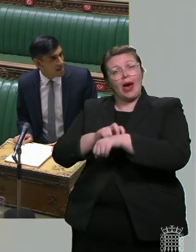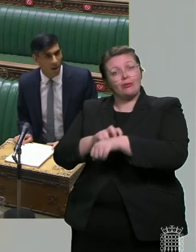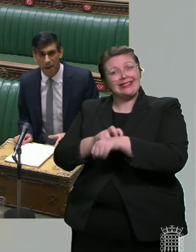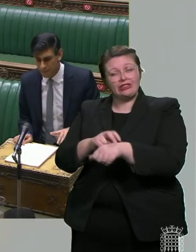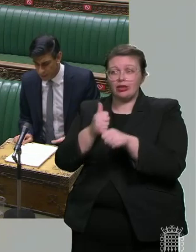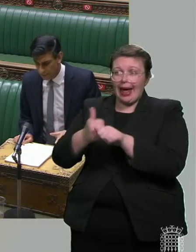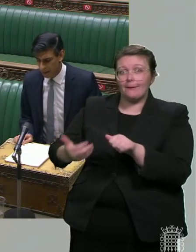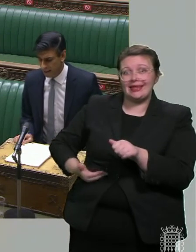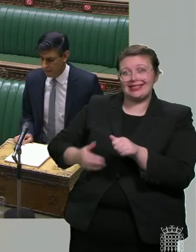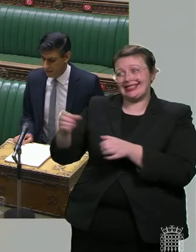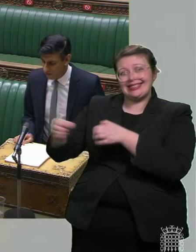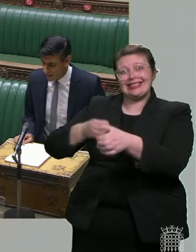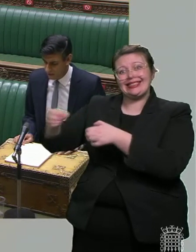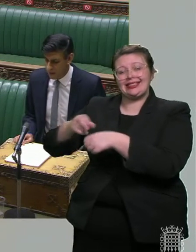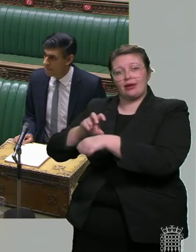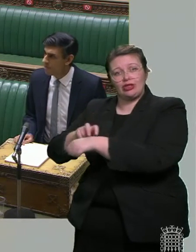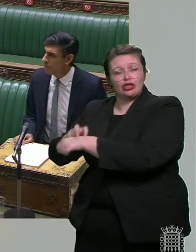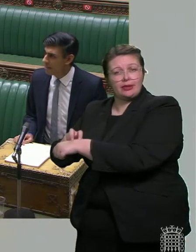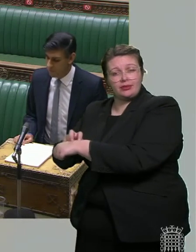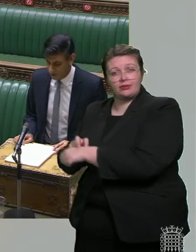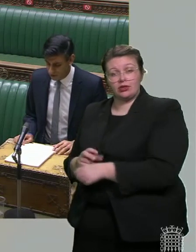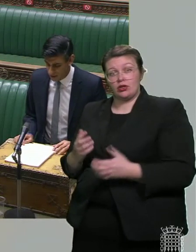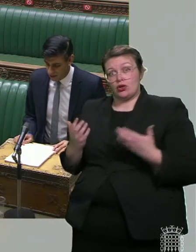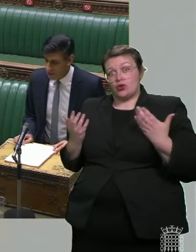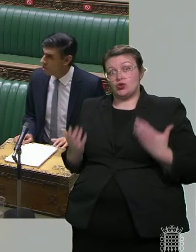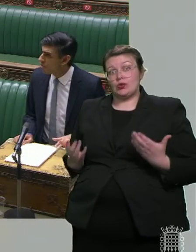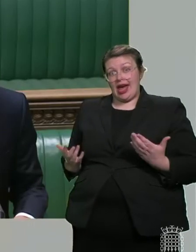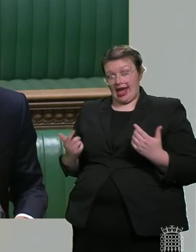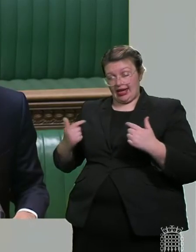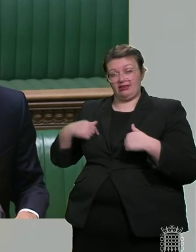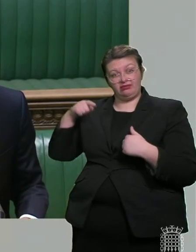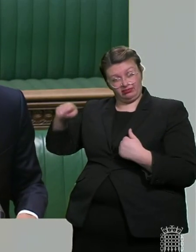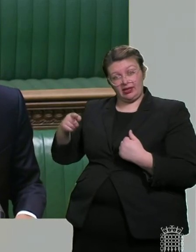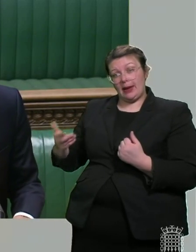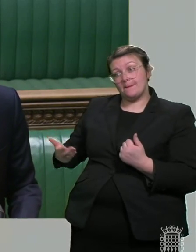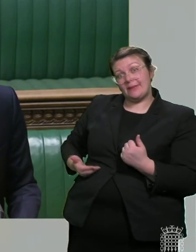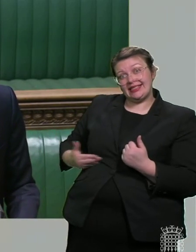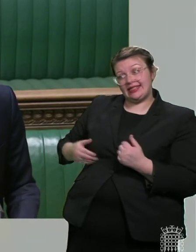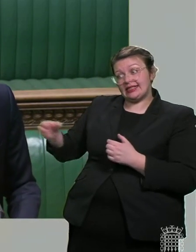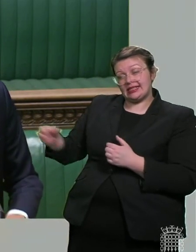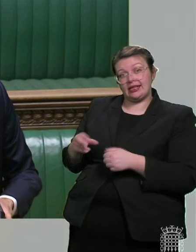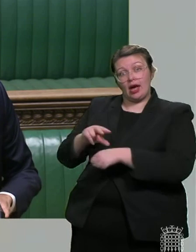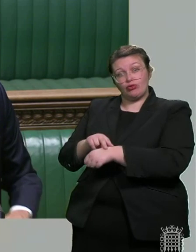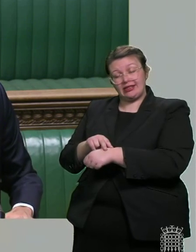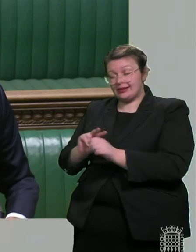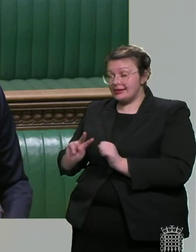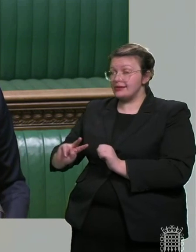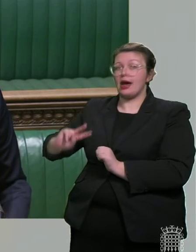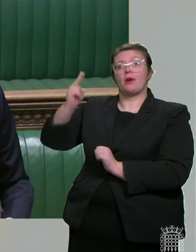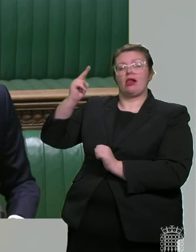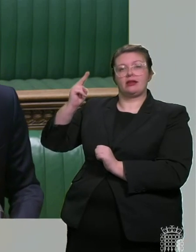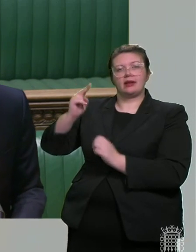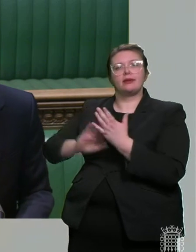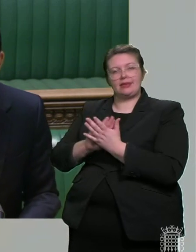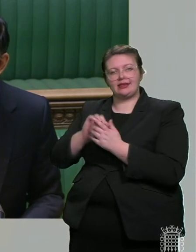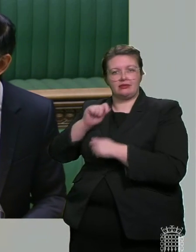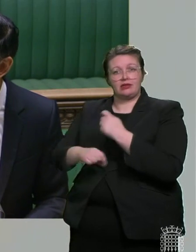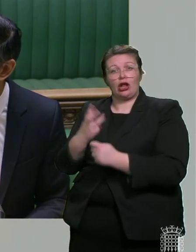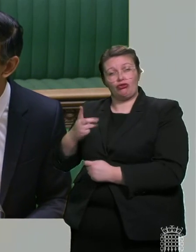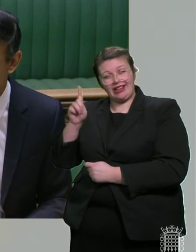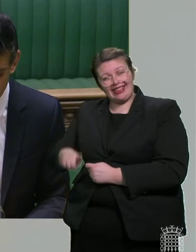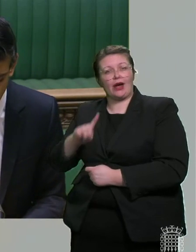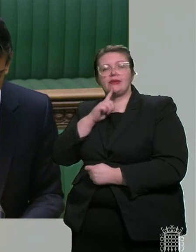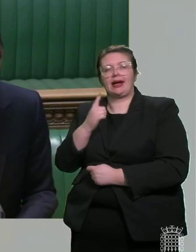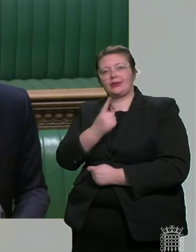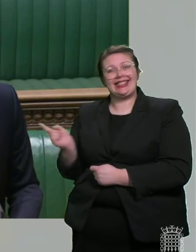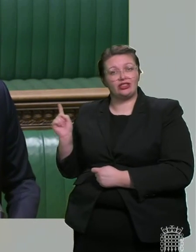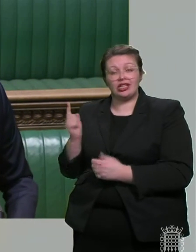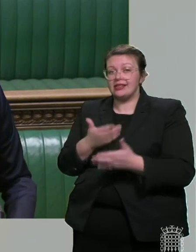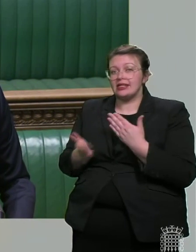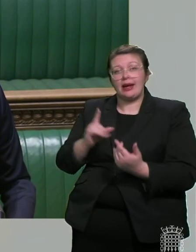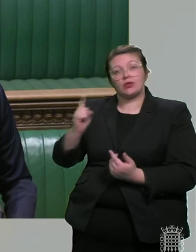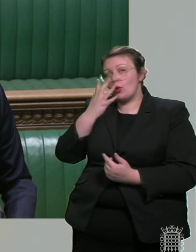Today, I am doubling the incentive payments we give businesses to £3,000—that is for all new apprentice hires, of any age.